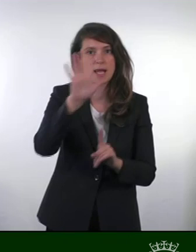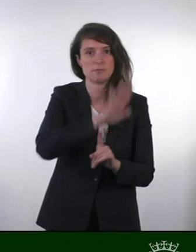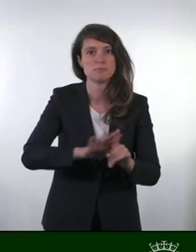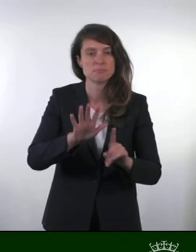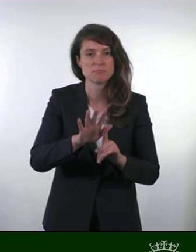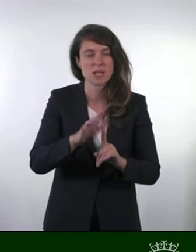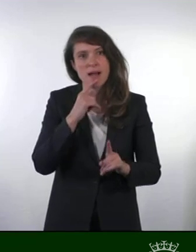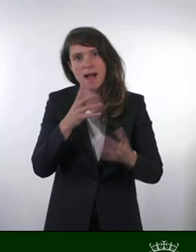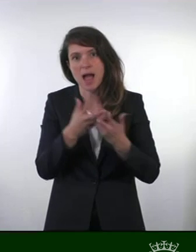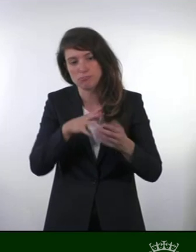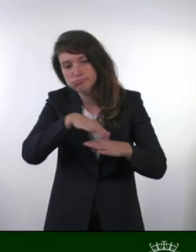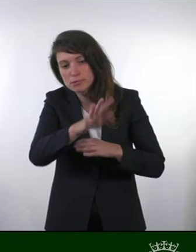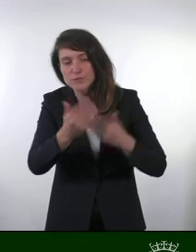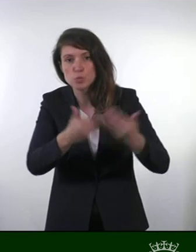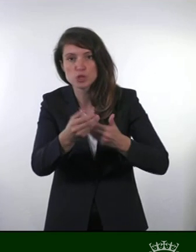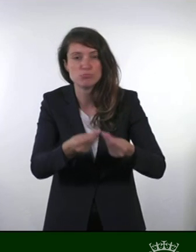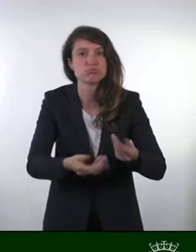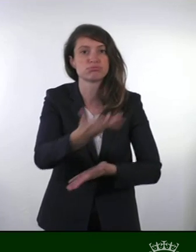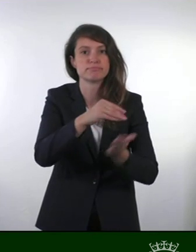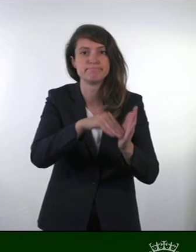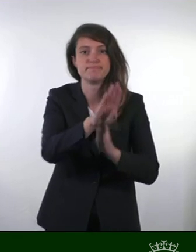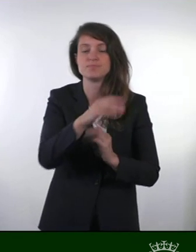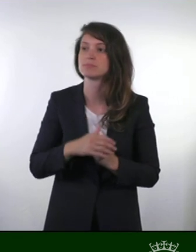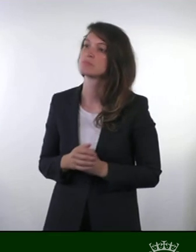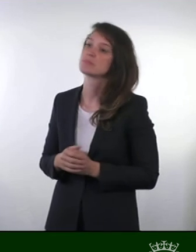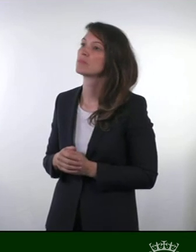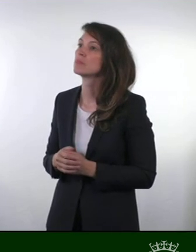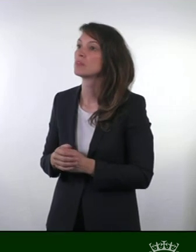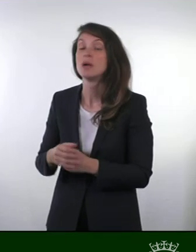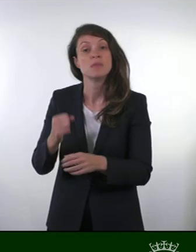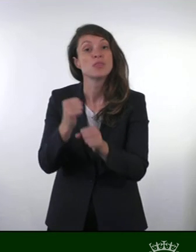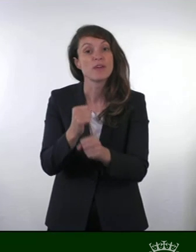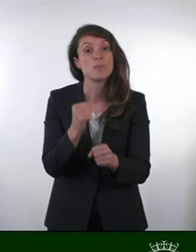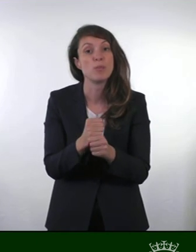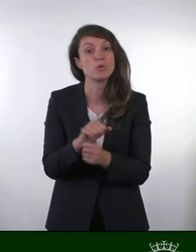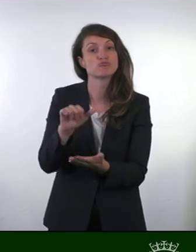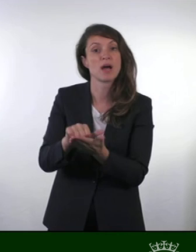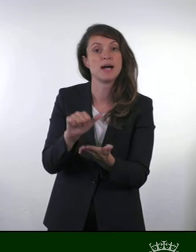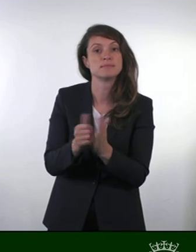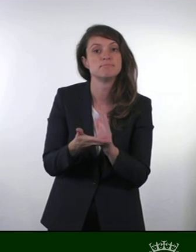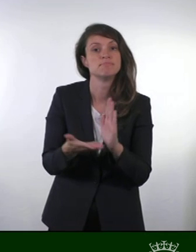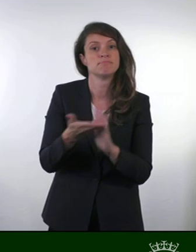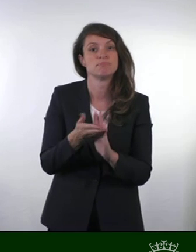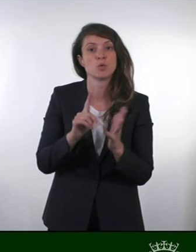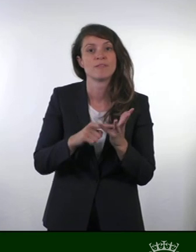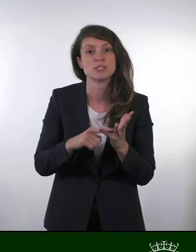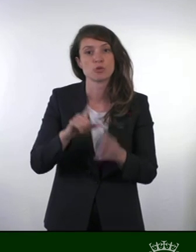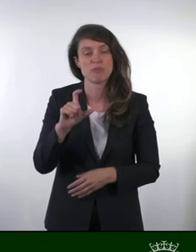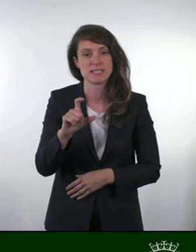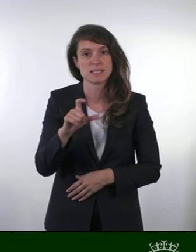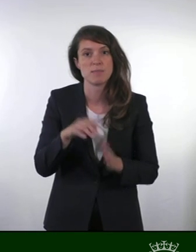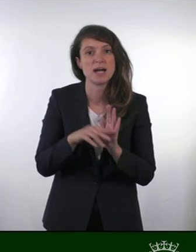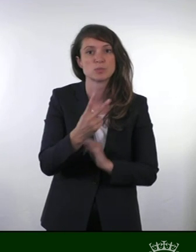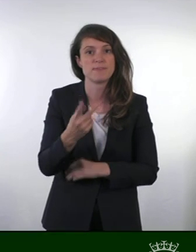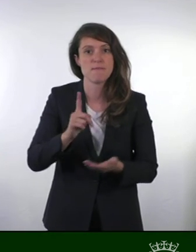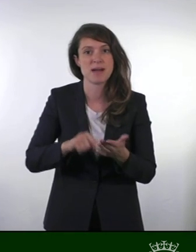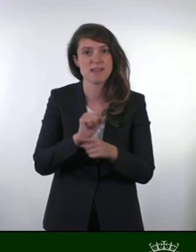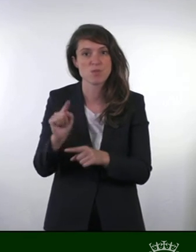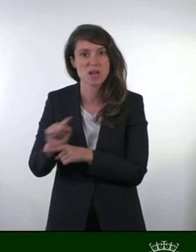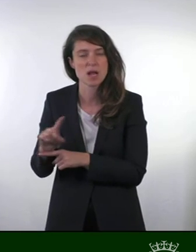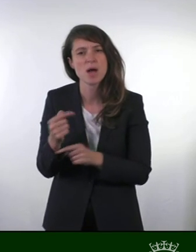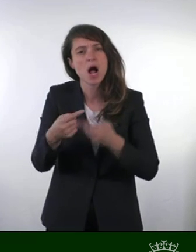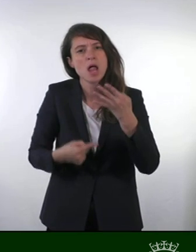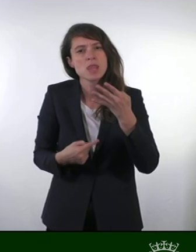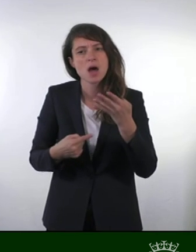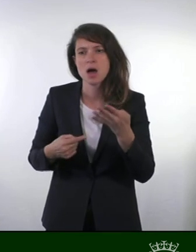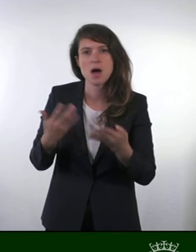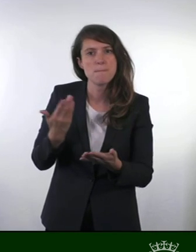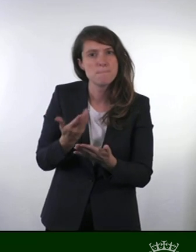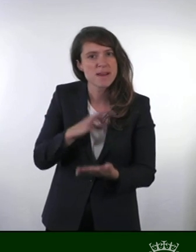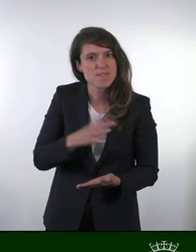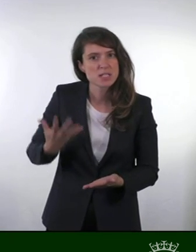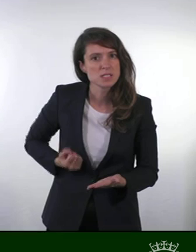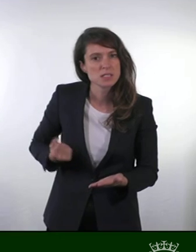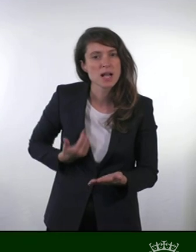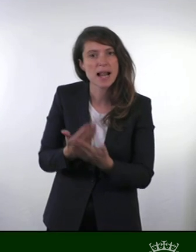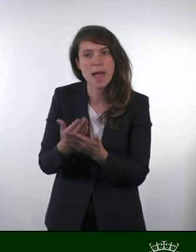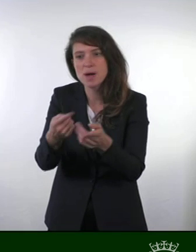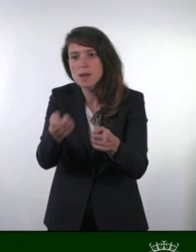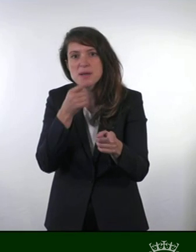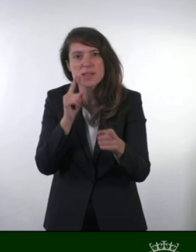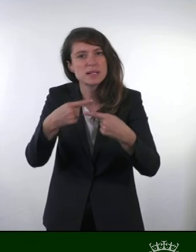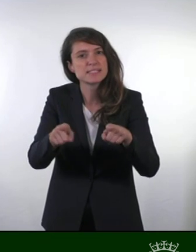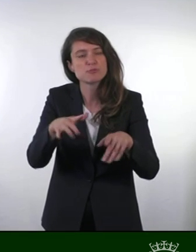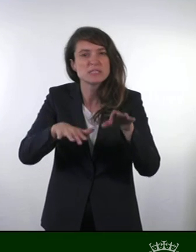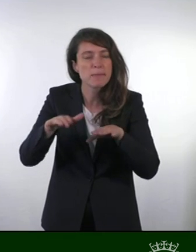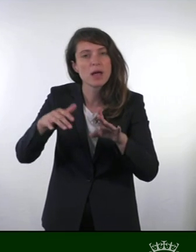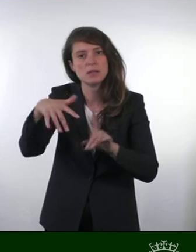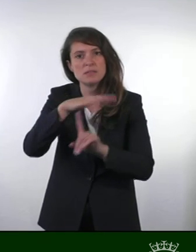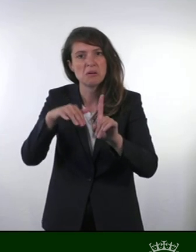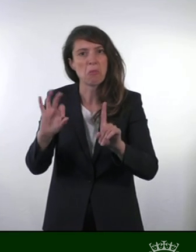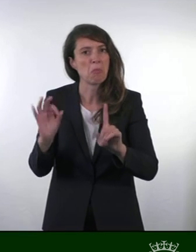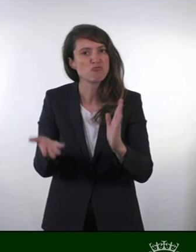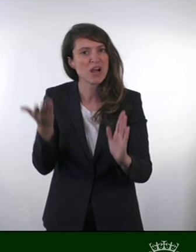StephenTimmsThe Government were right to raise universal credit by £20 a week at the start of the crisis, but other benefits, such as employment and support allowance, claimed by other people in identical circumstances, were not raised.